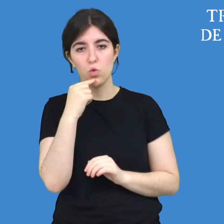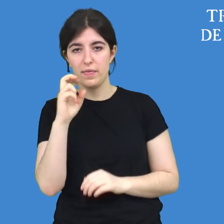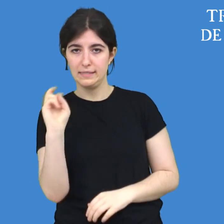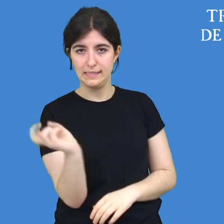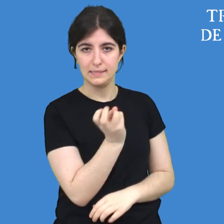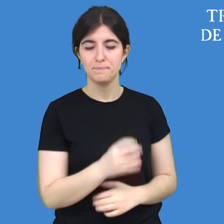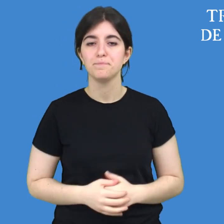etc